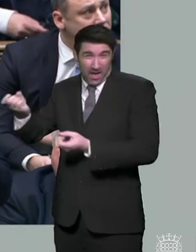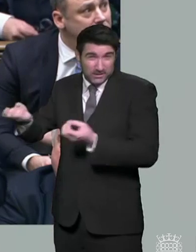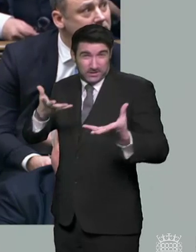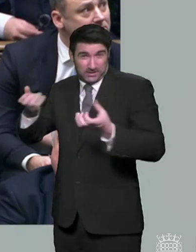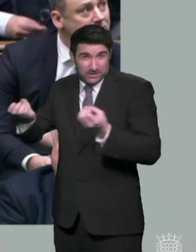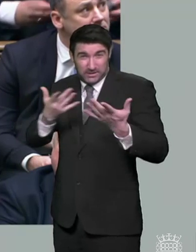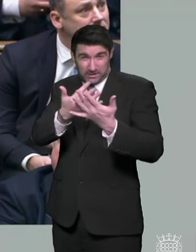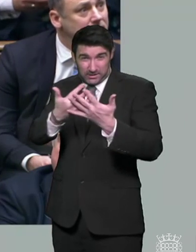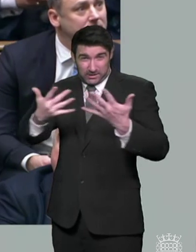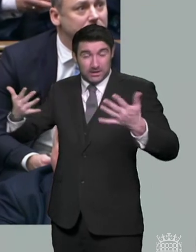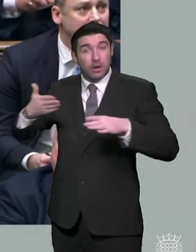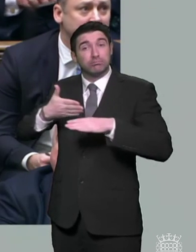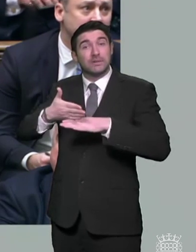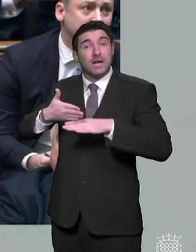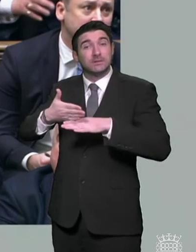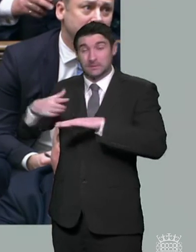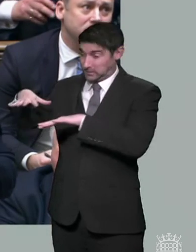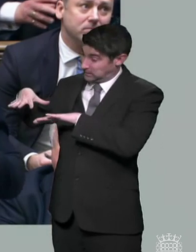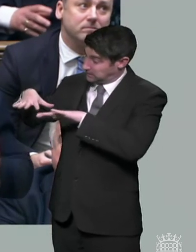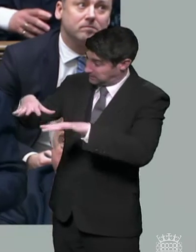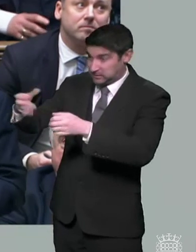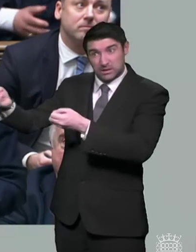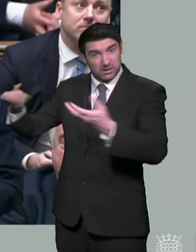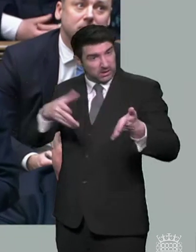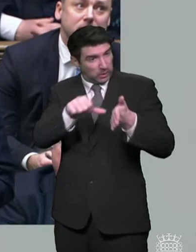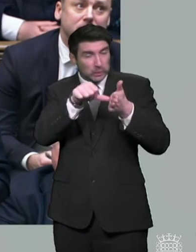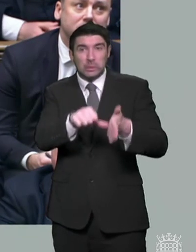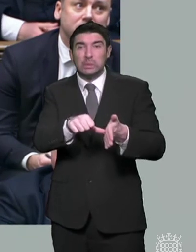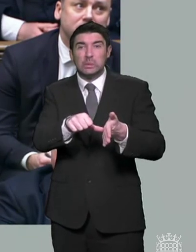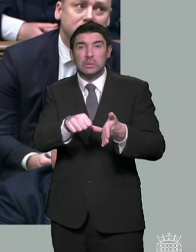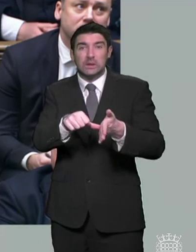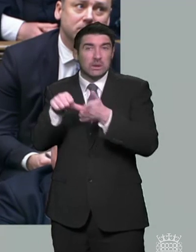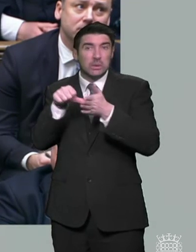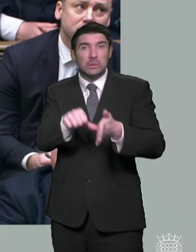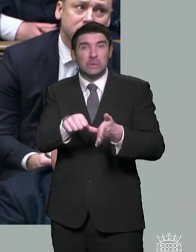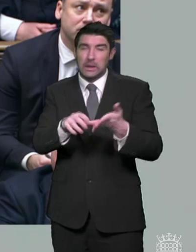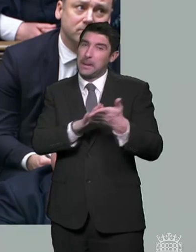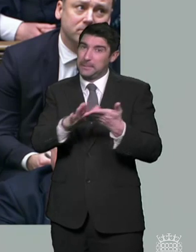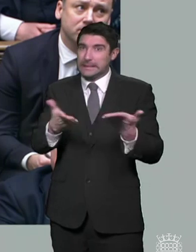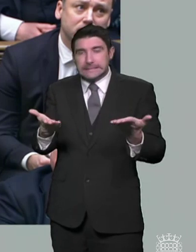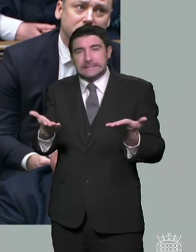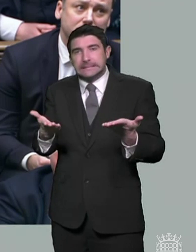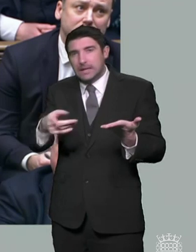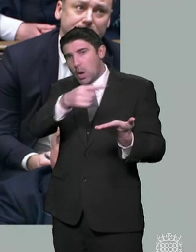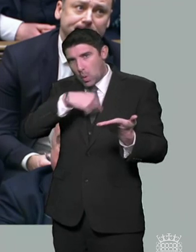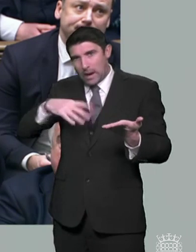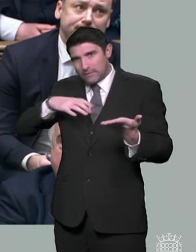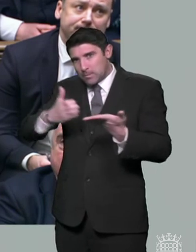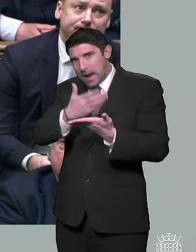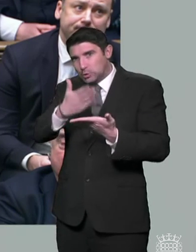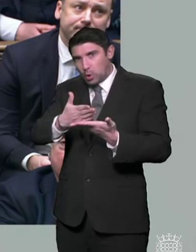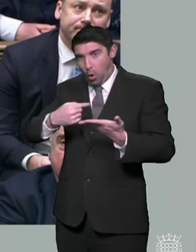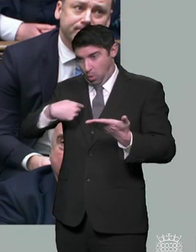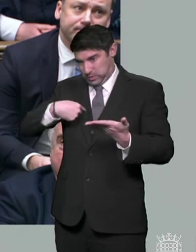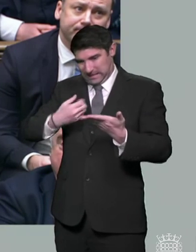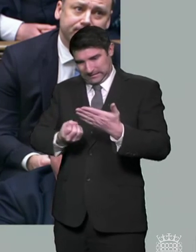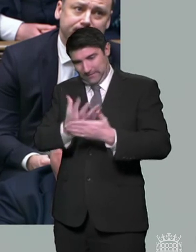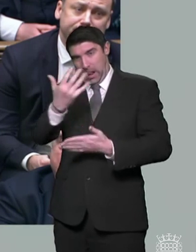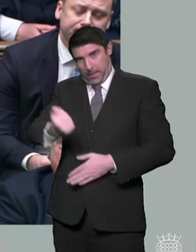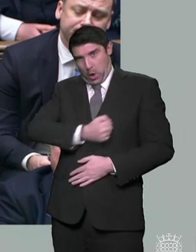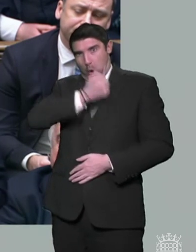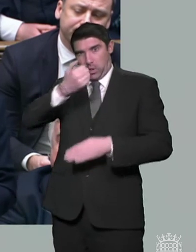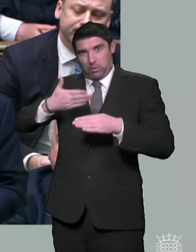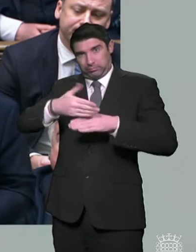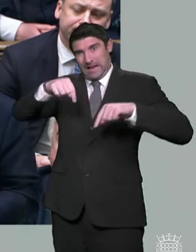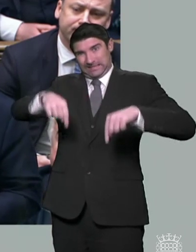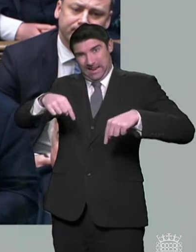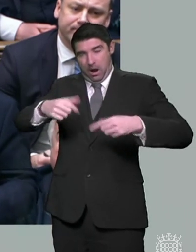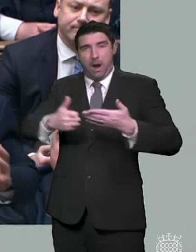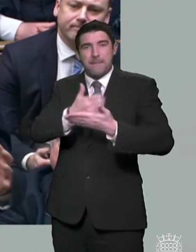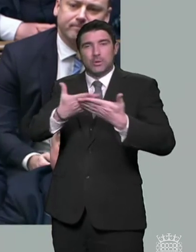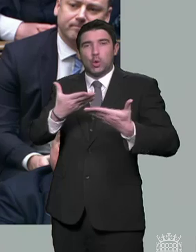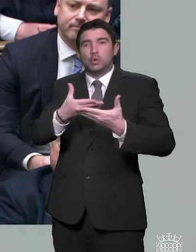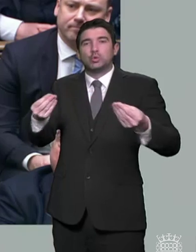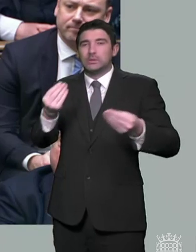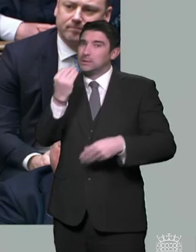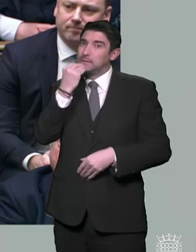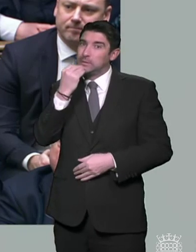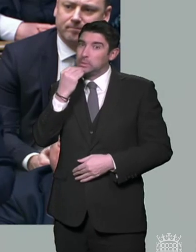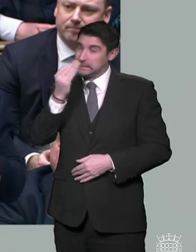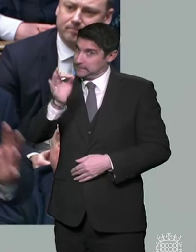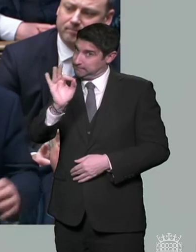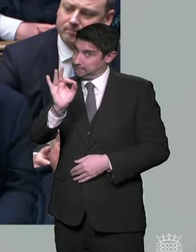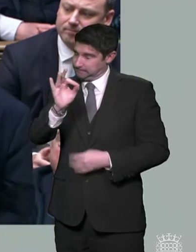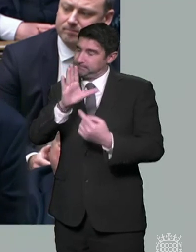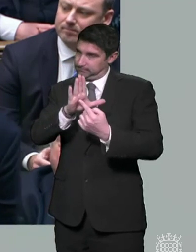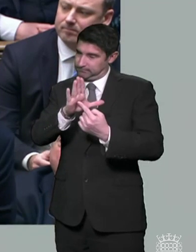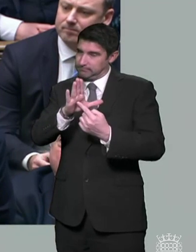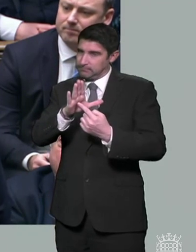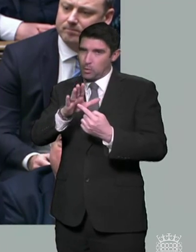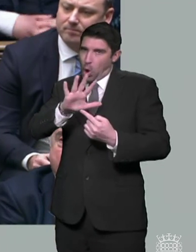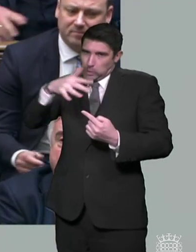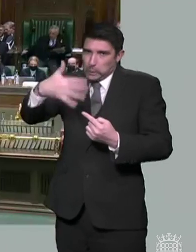Does the Prime Minister agree that we need also to look to our production in this country to make sure that we can maintain a good standard of food production and enhance our food production in order to keep good and affordable food for the future?